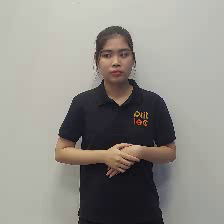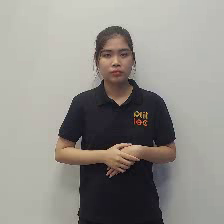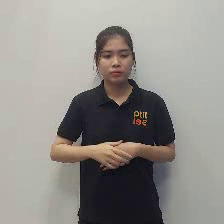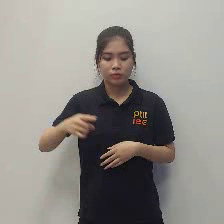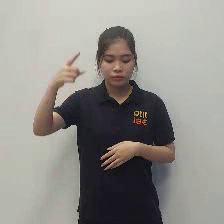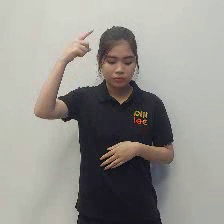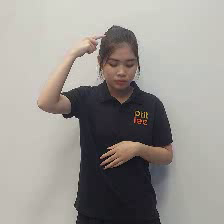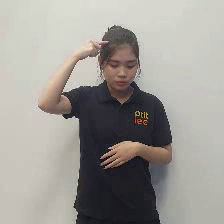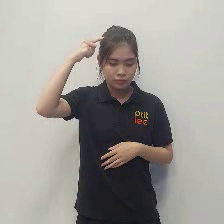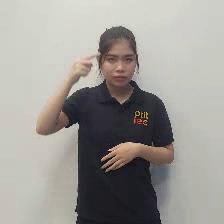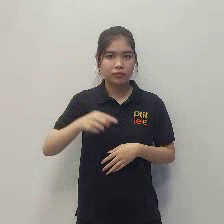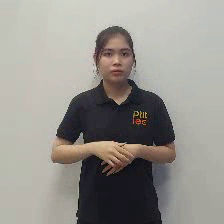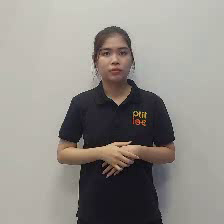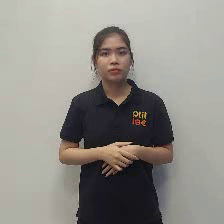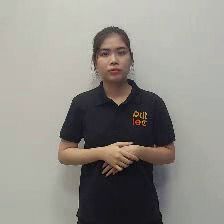Đầu